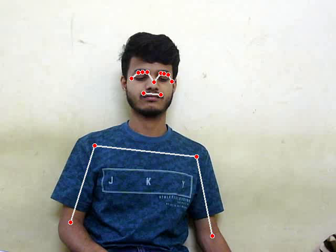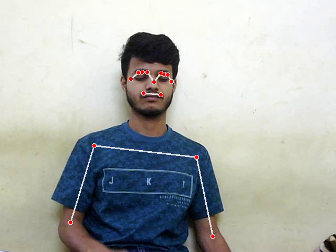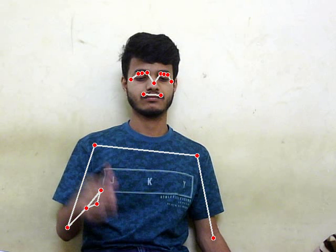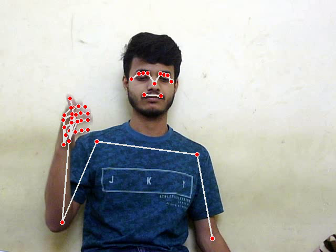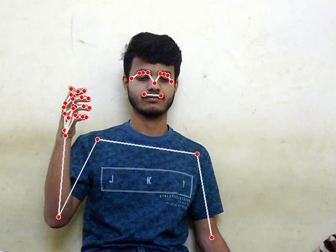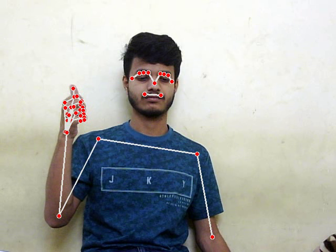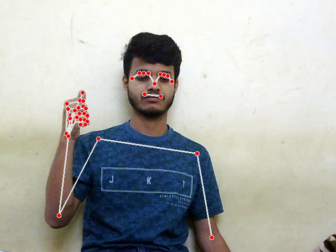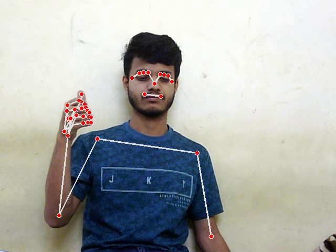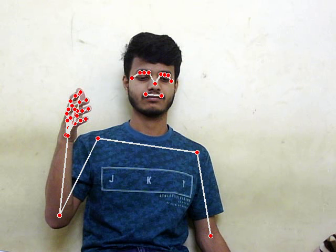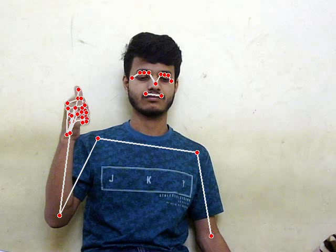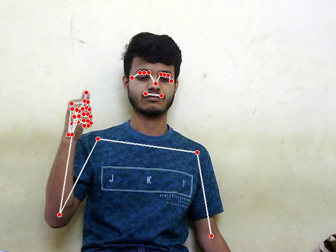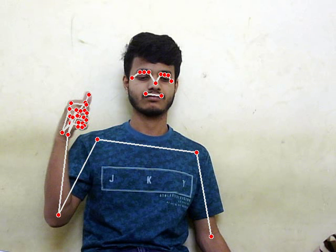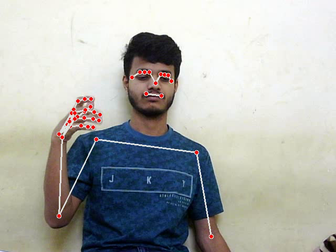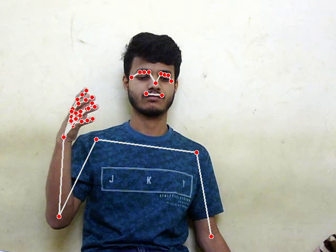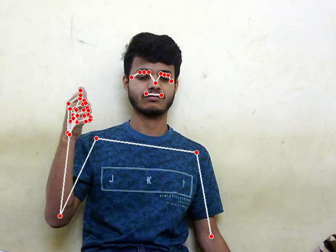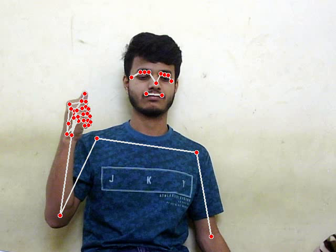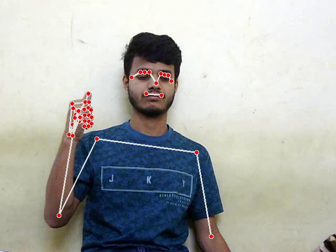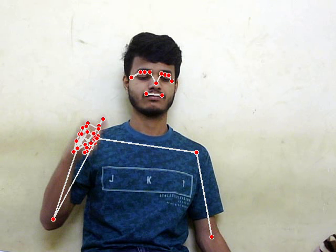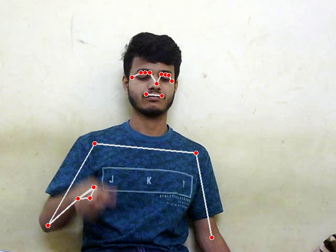milk